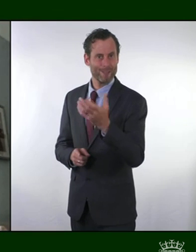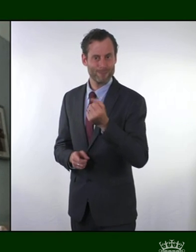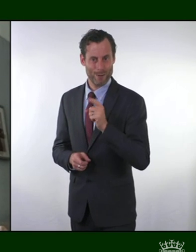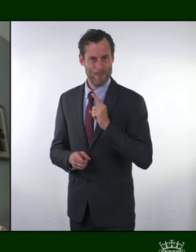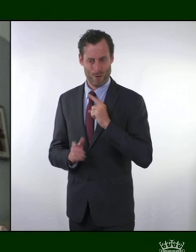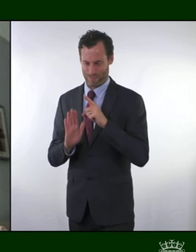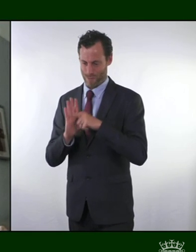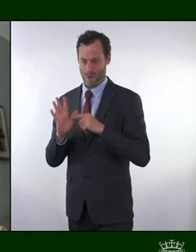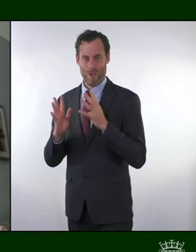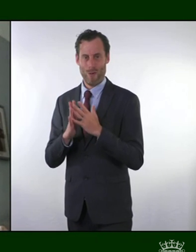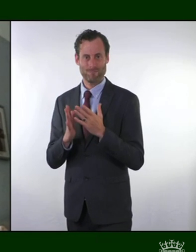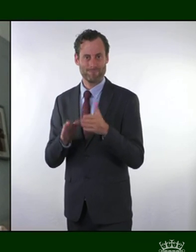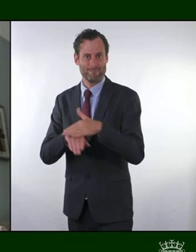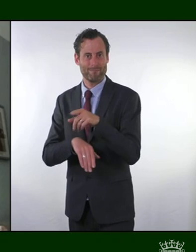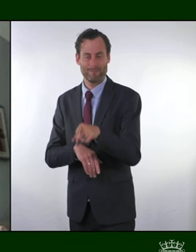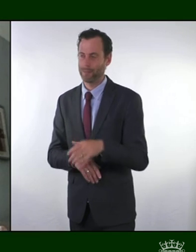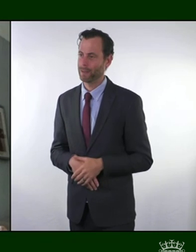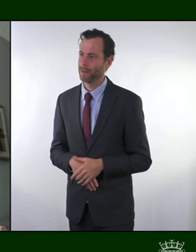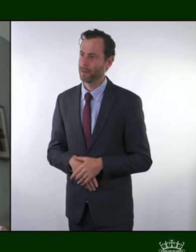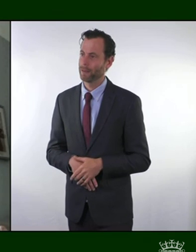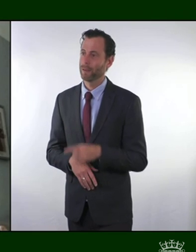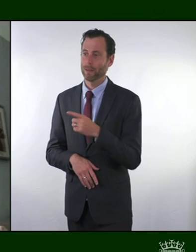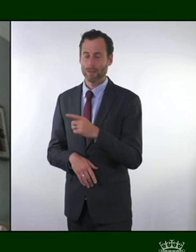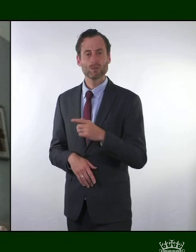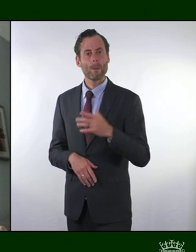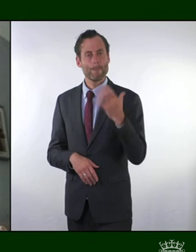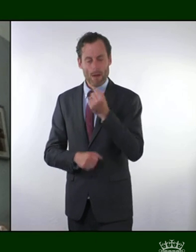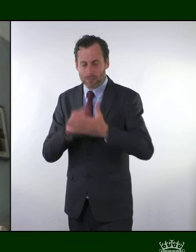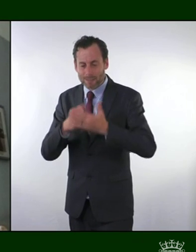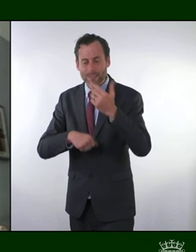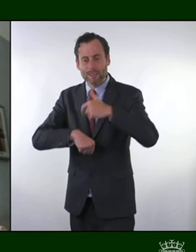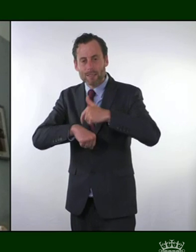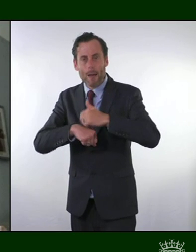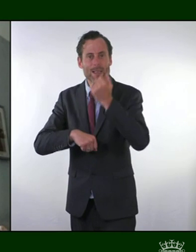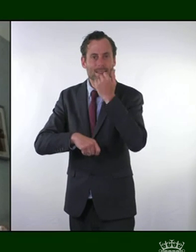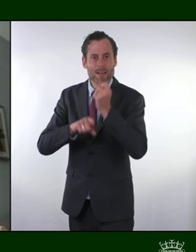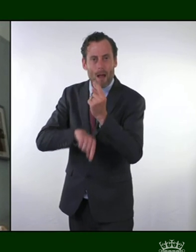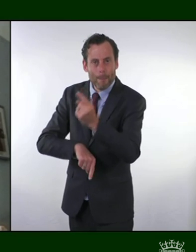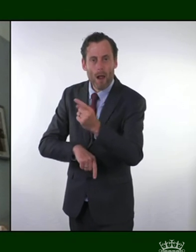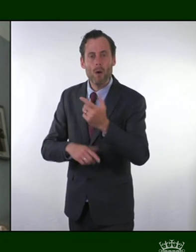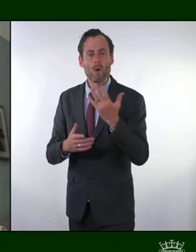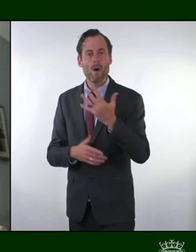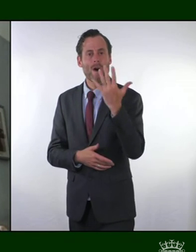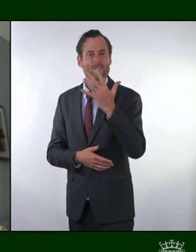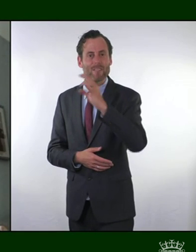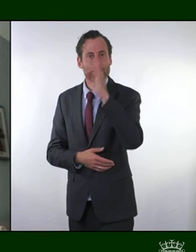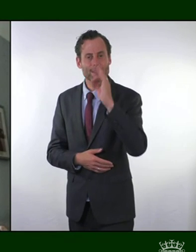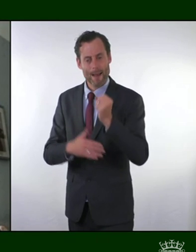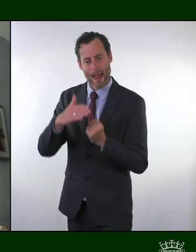Barriers to that support include real-time information cut-off dates and the 50% cap on non-trading income.